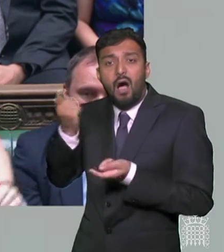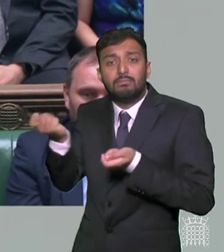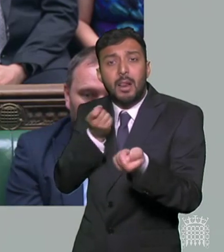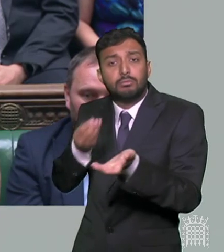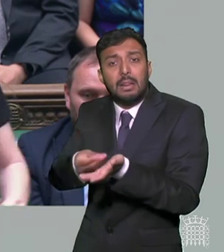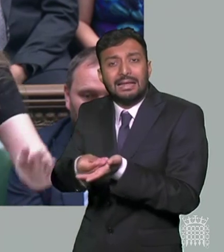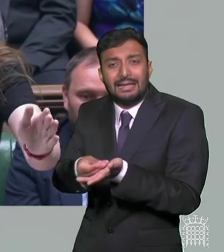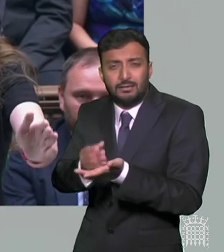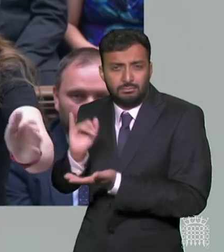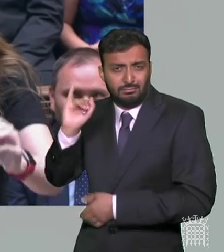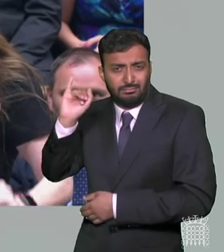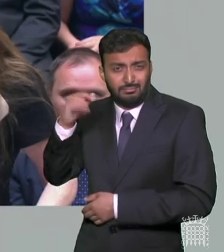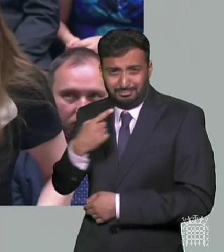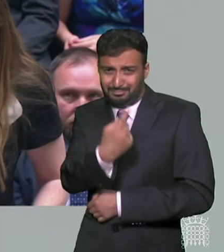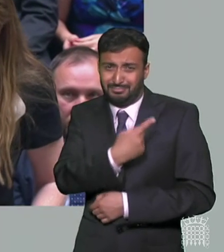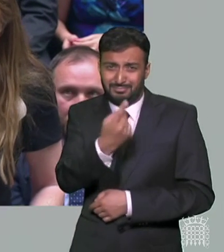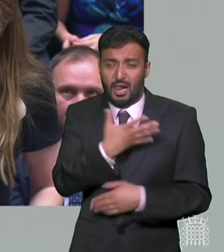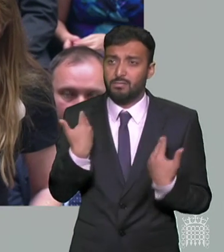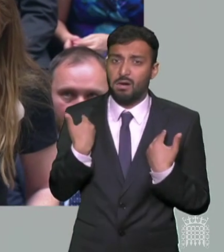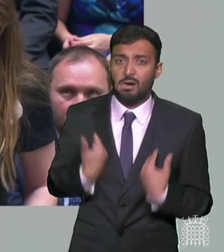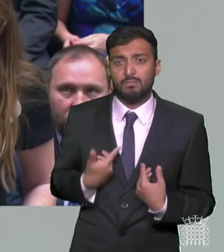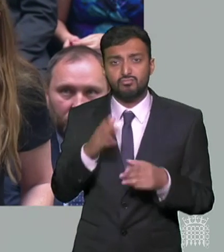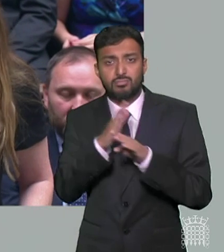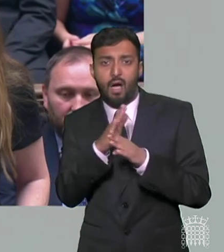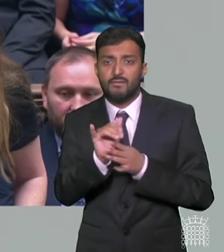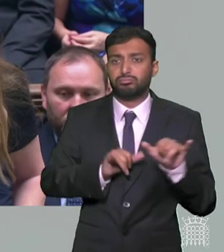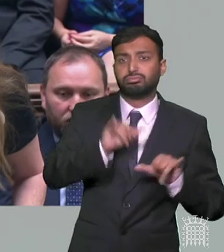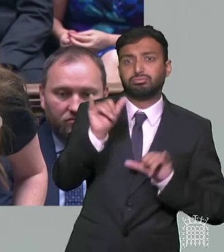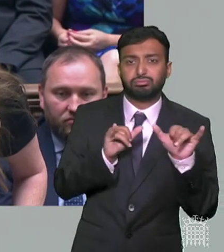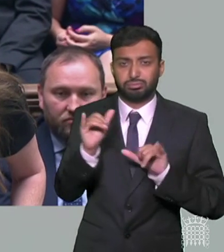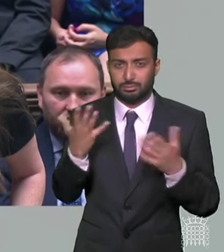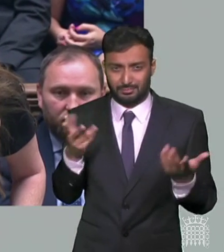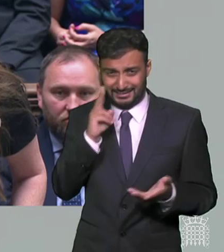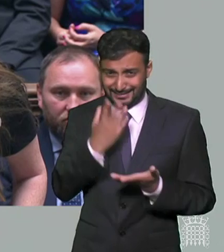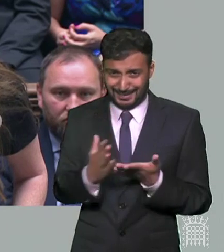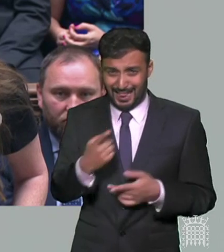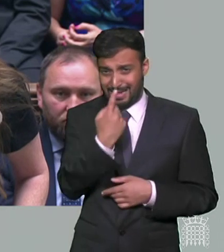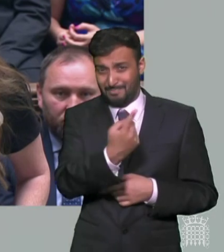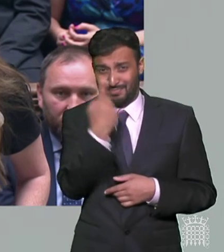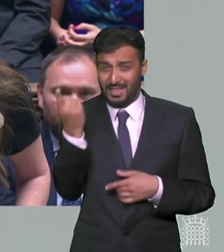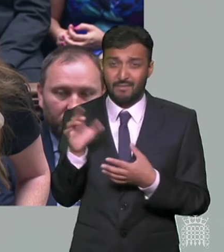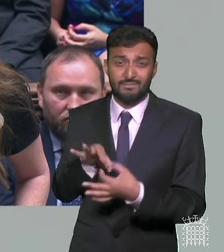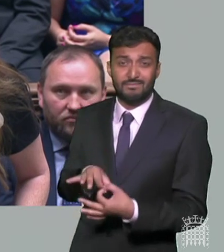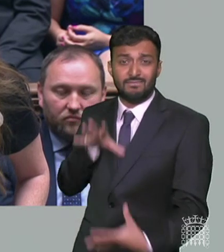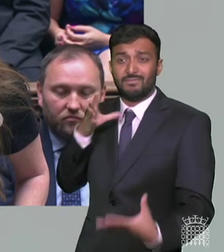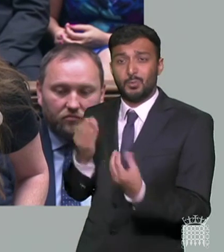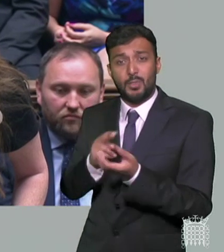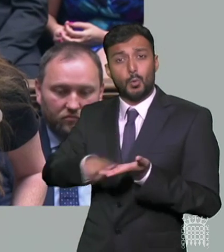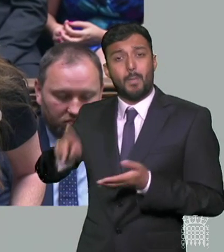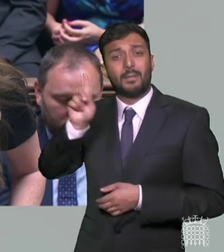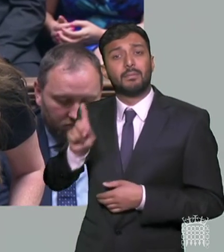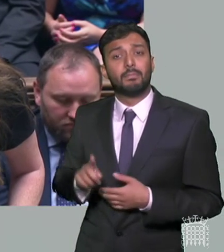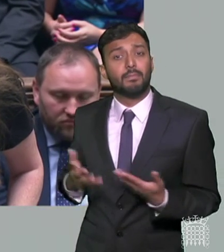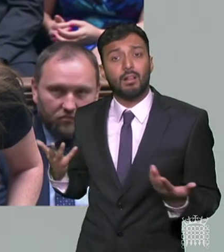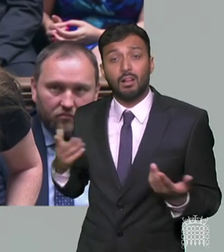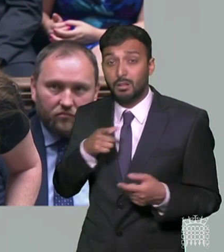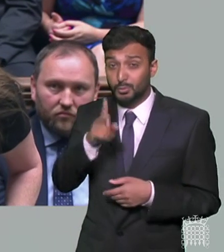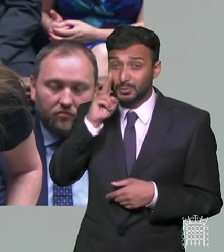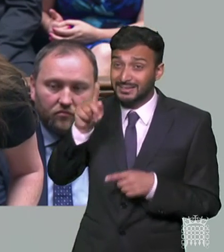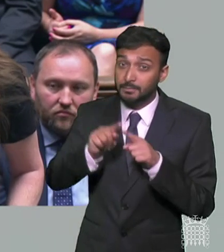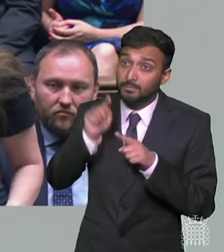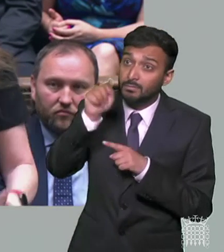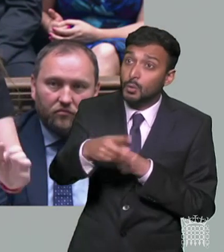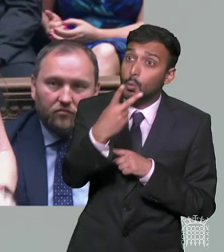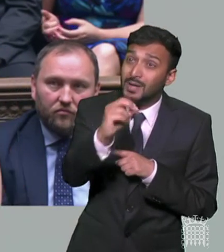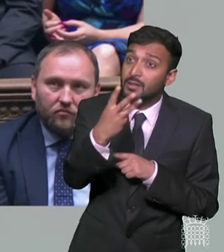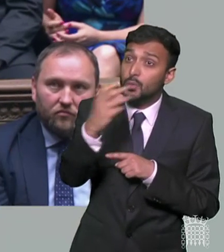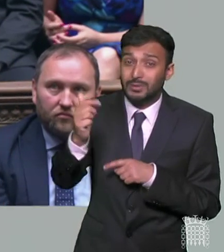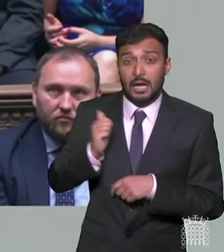It shows how out of touch this Government are, but at this rate, by 2030, a million more people will be using food banks.